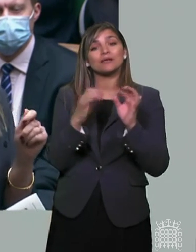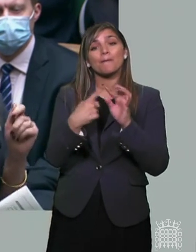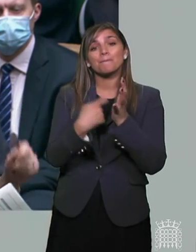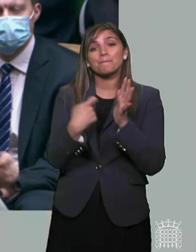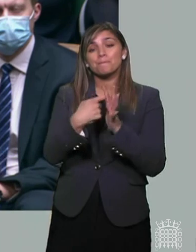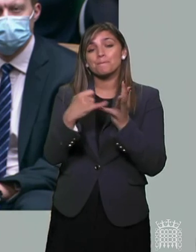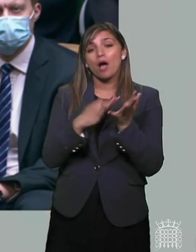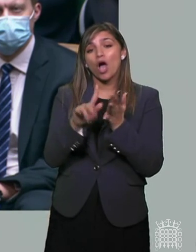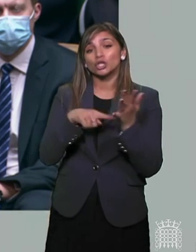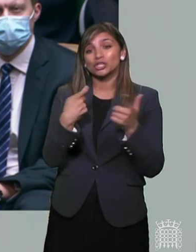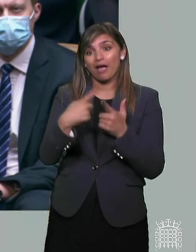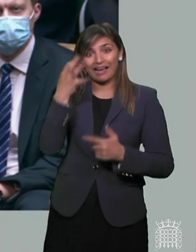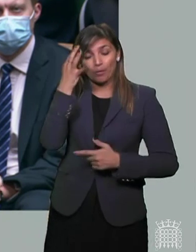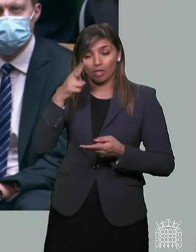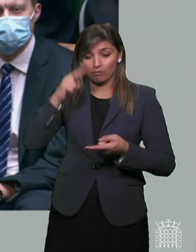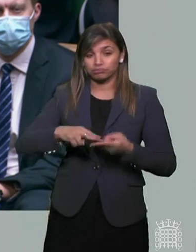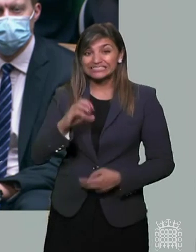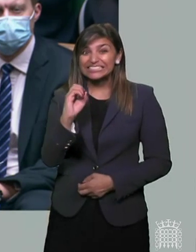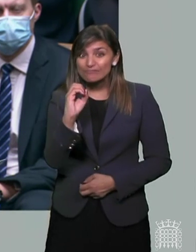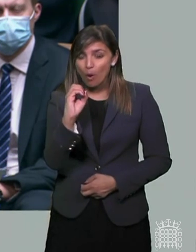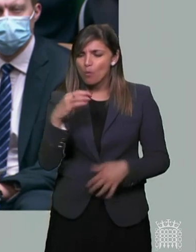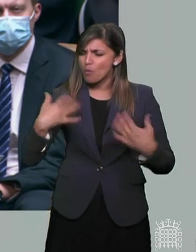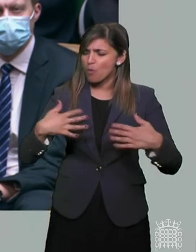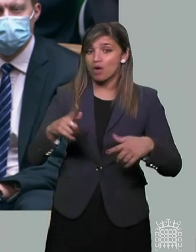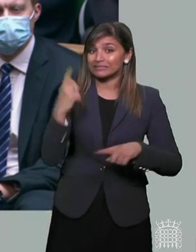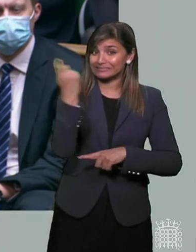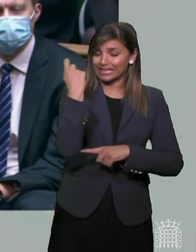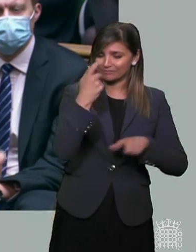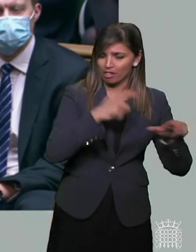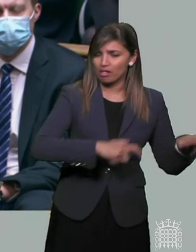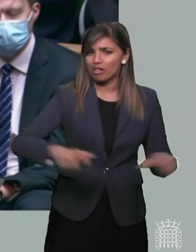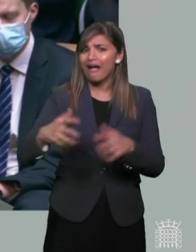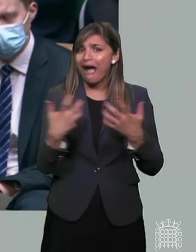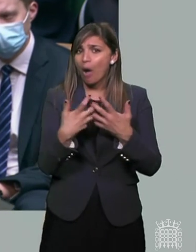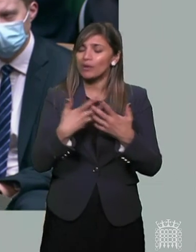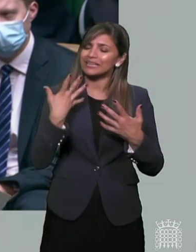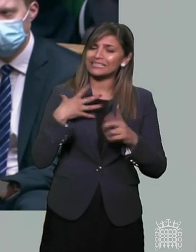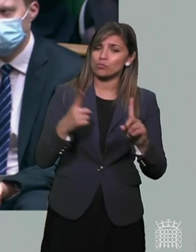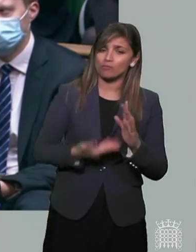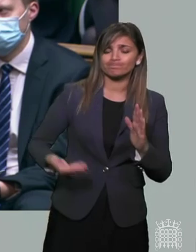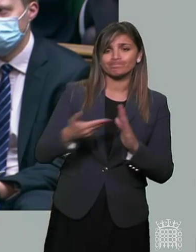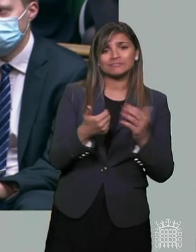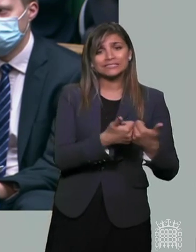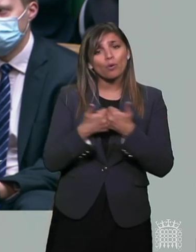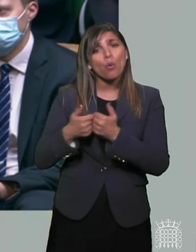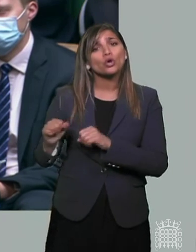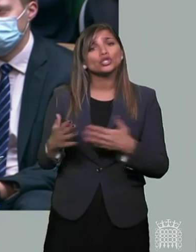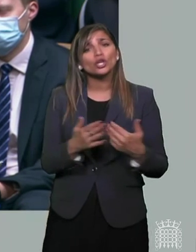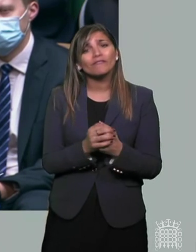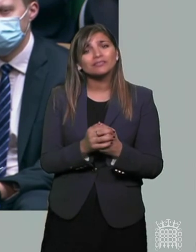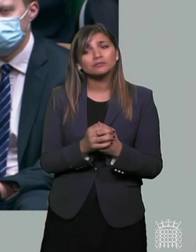But it can only sustain that success with the help of additional support services to tackle the complex causes of homelessness.